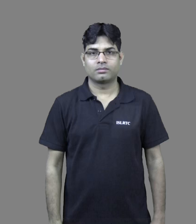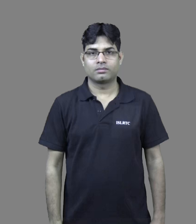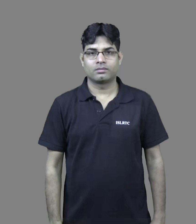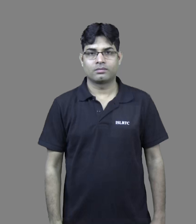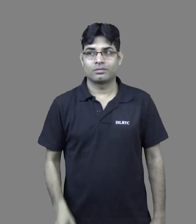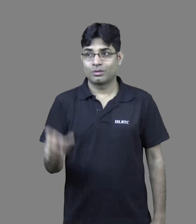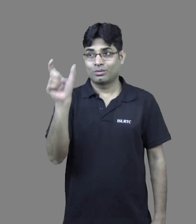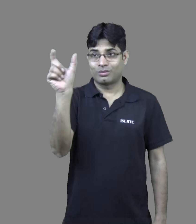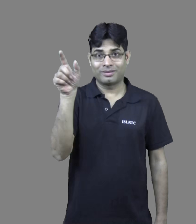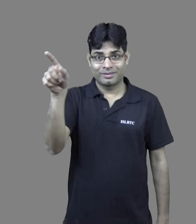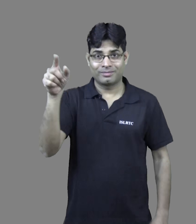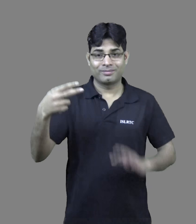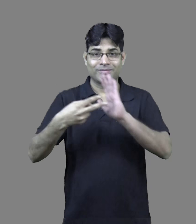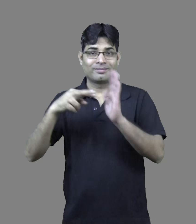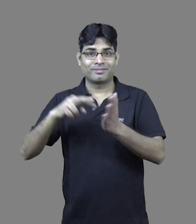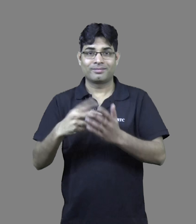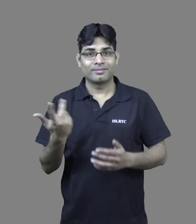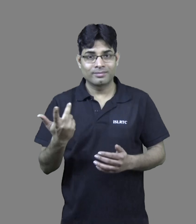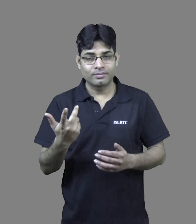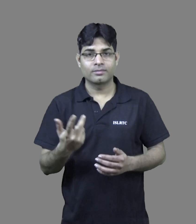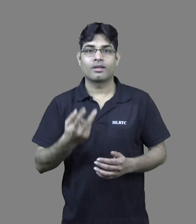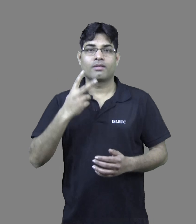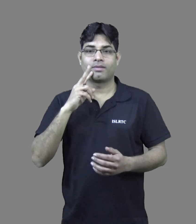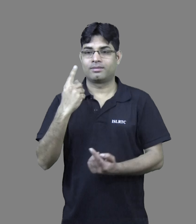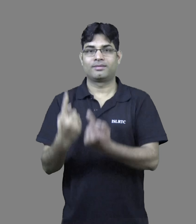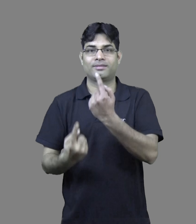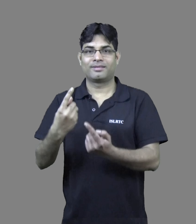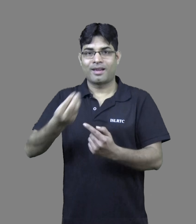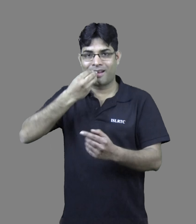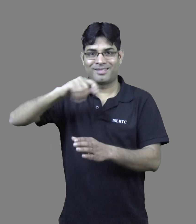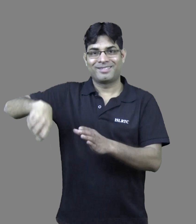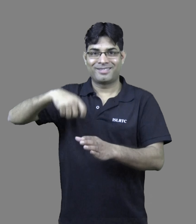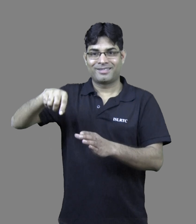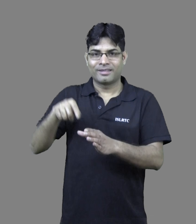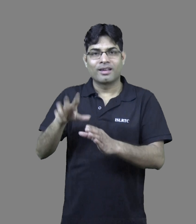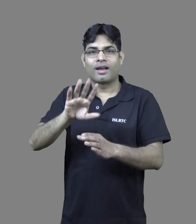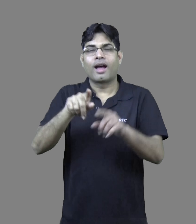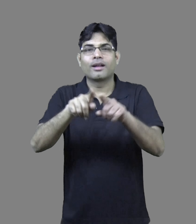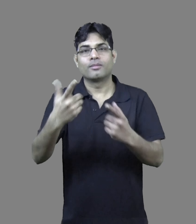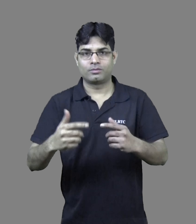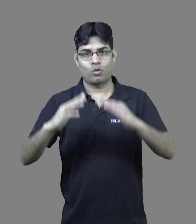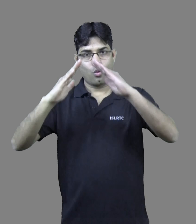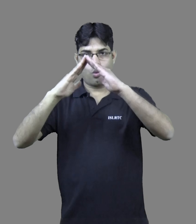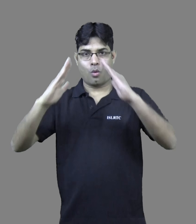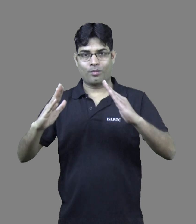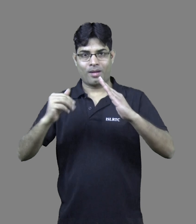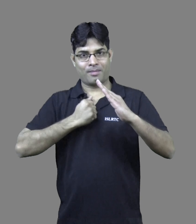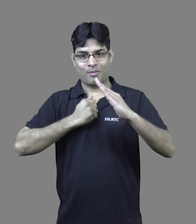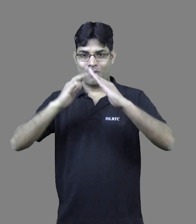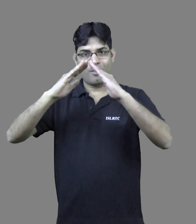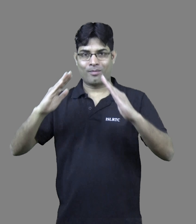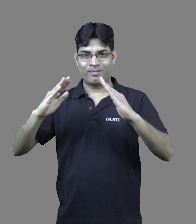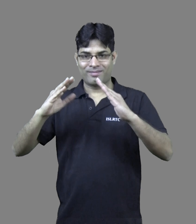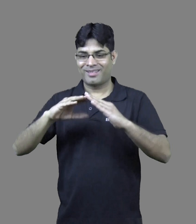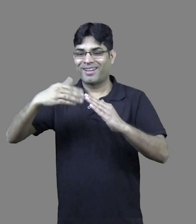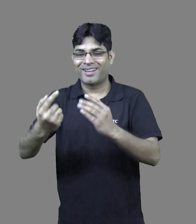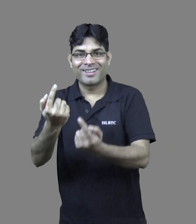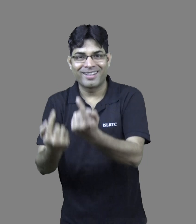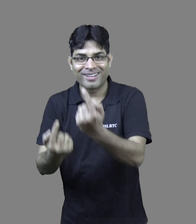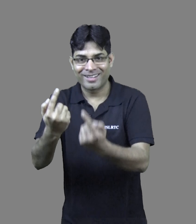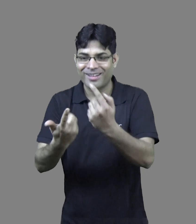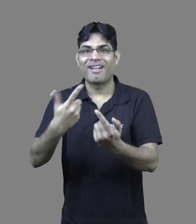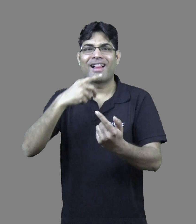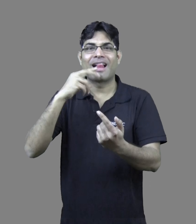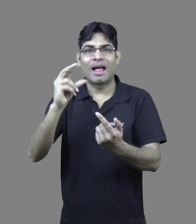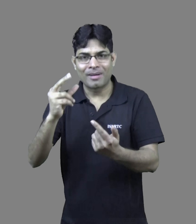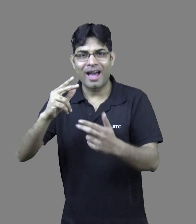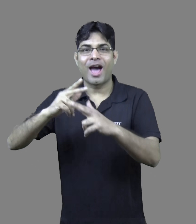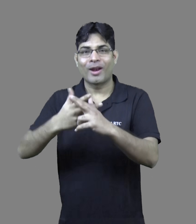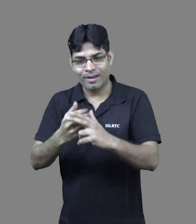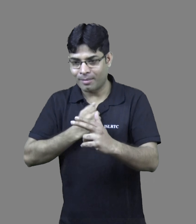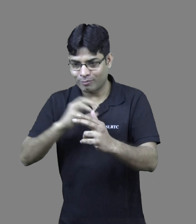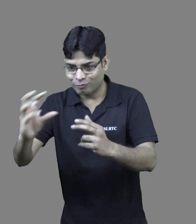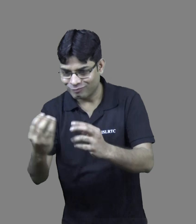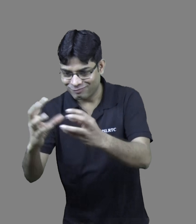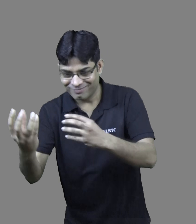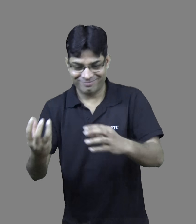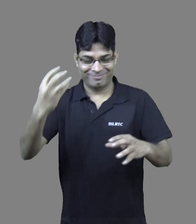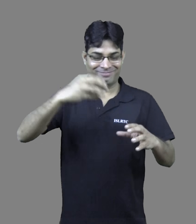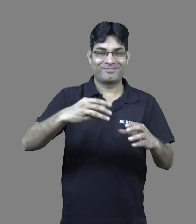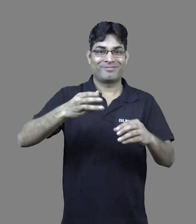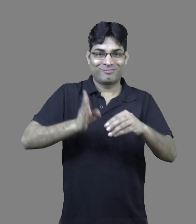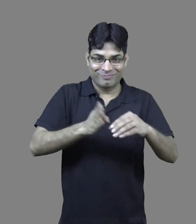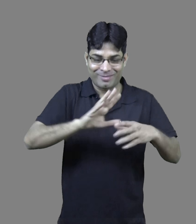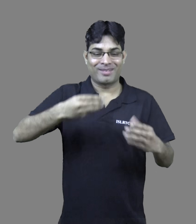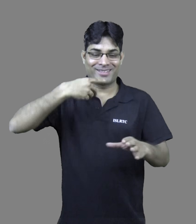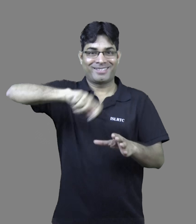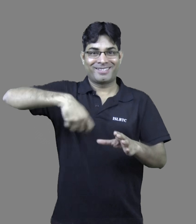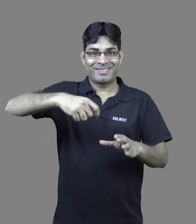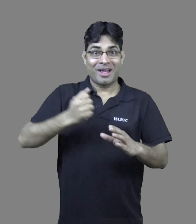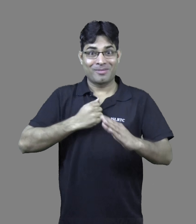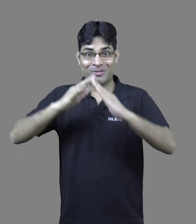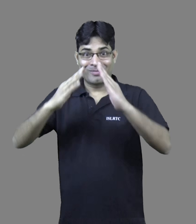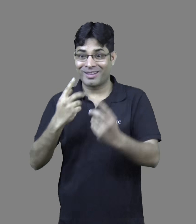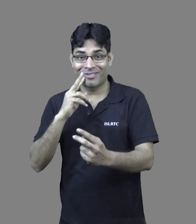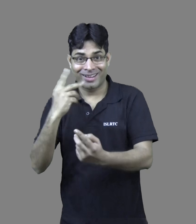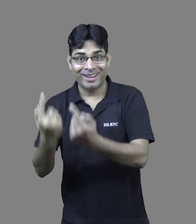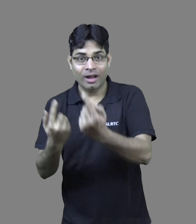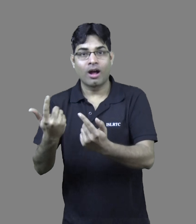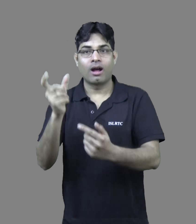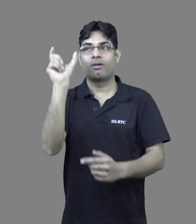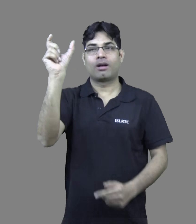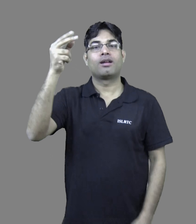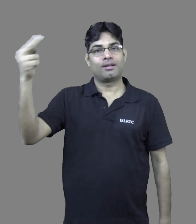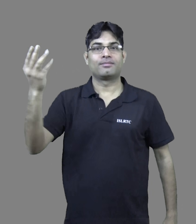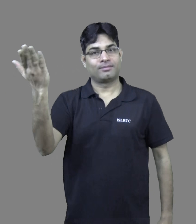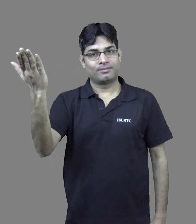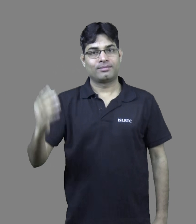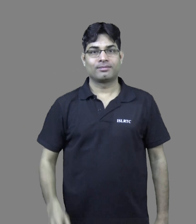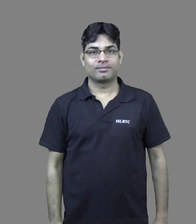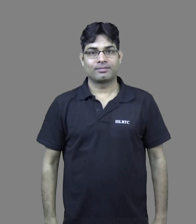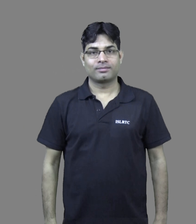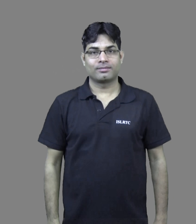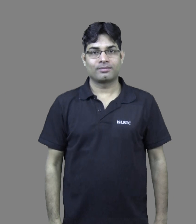Kitchen Gardening